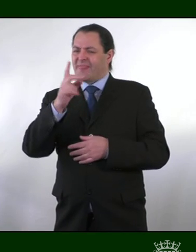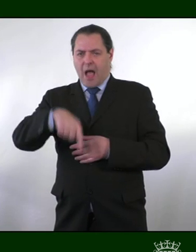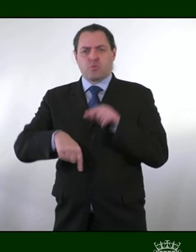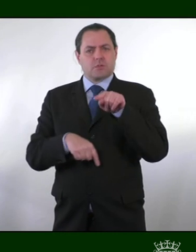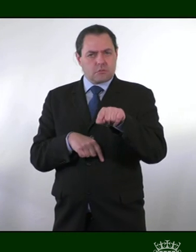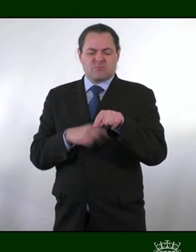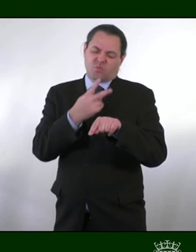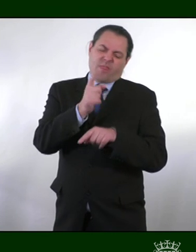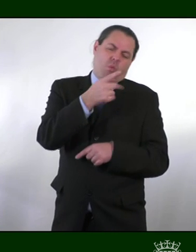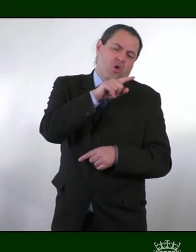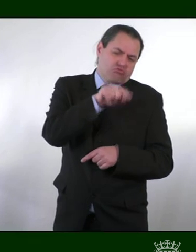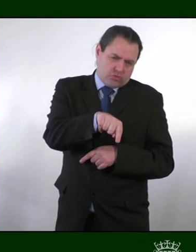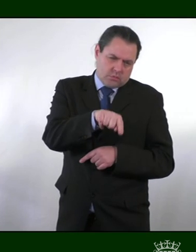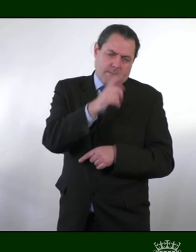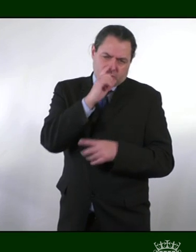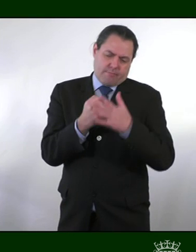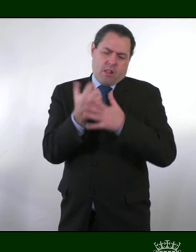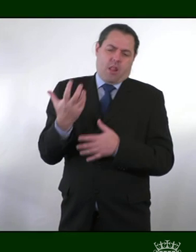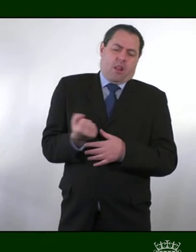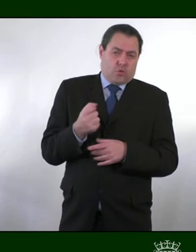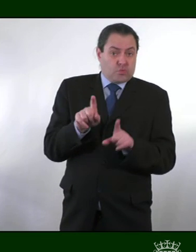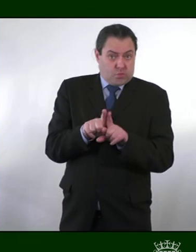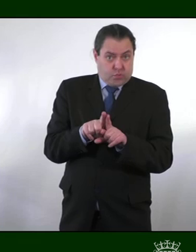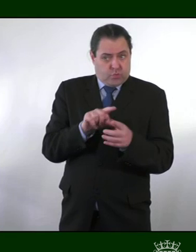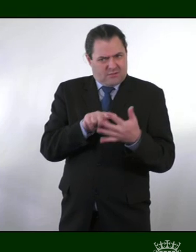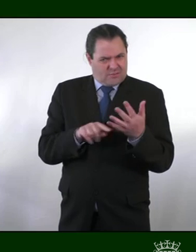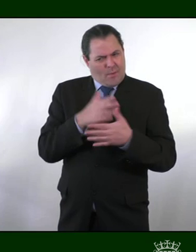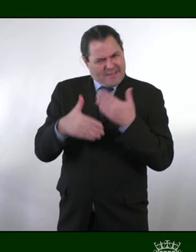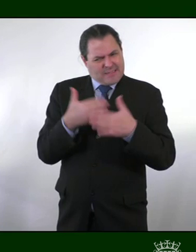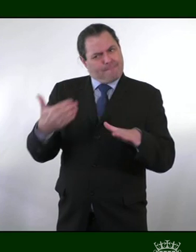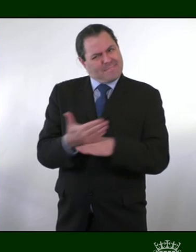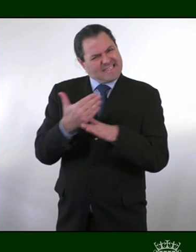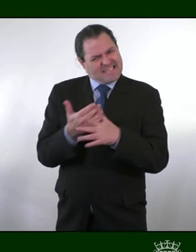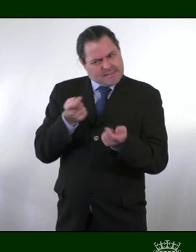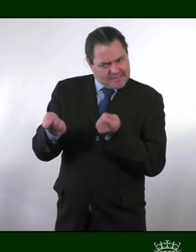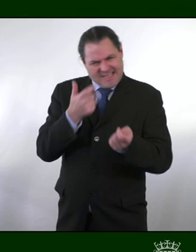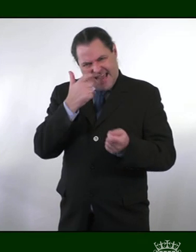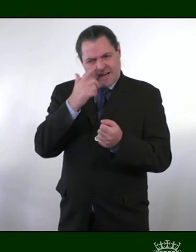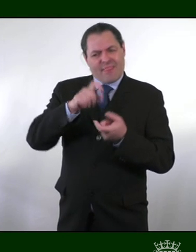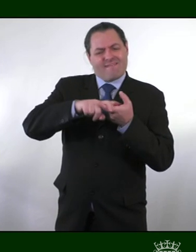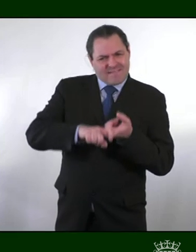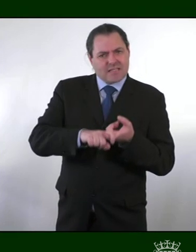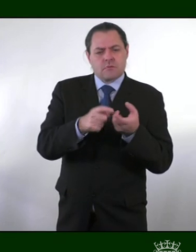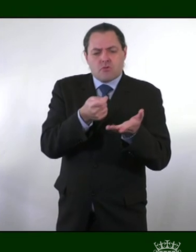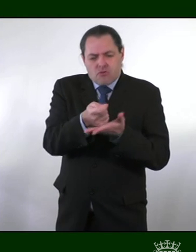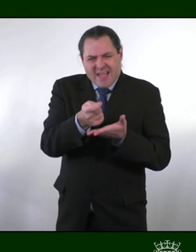Those amounts mean that the business can help to cover the fixed costs of rent.